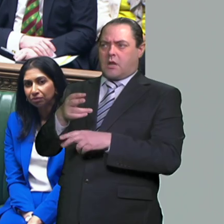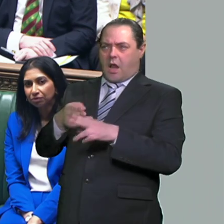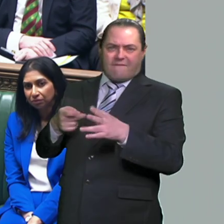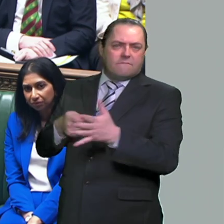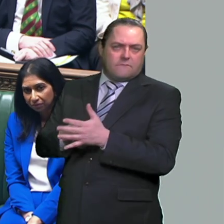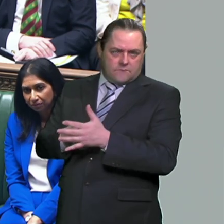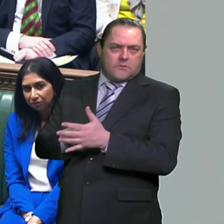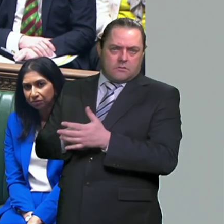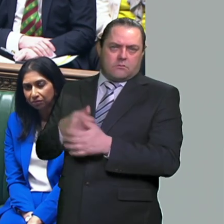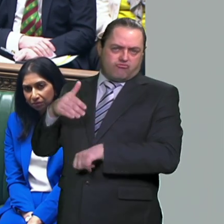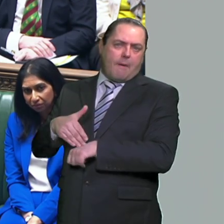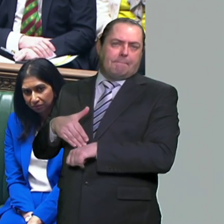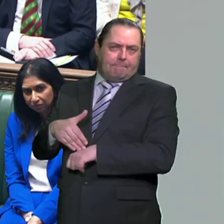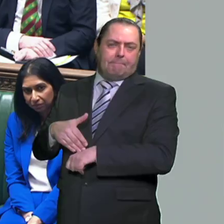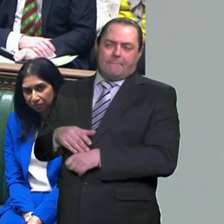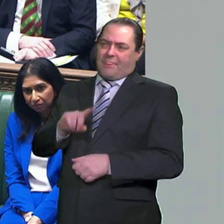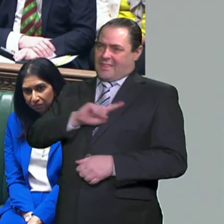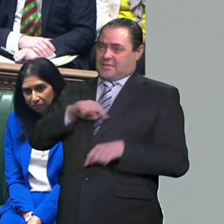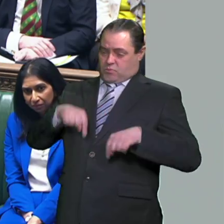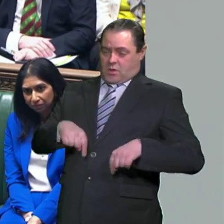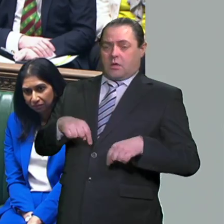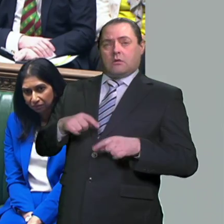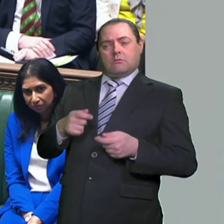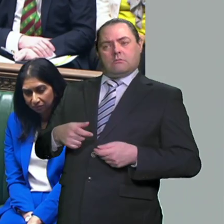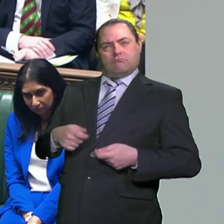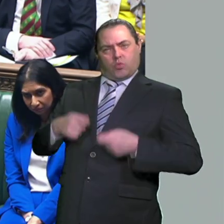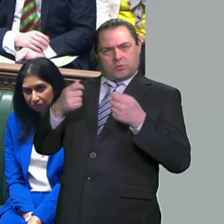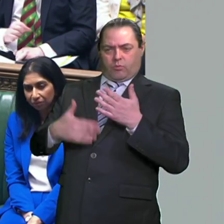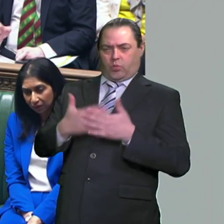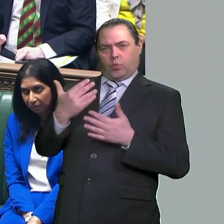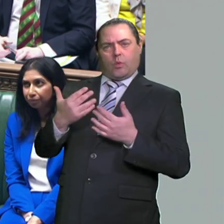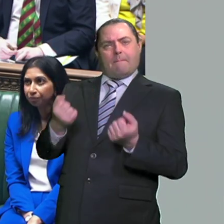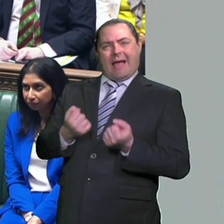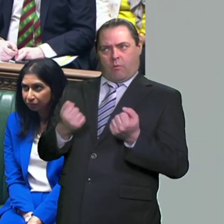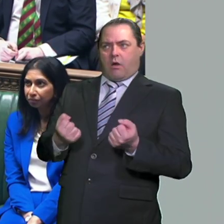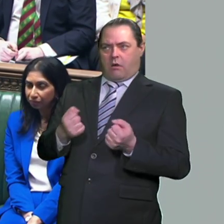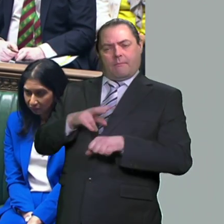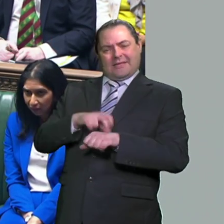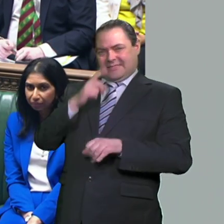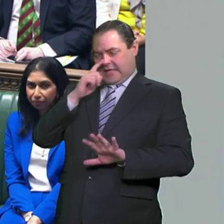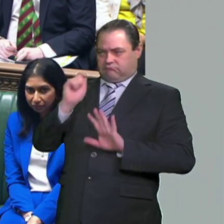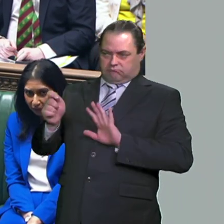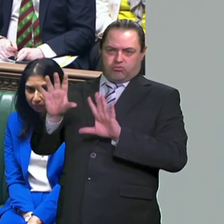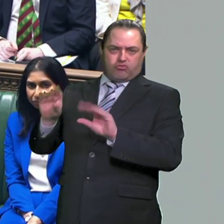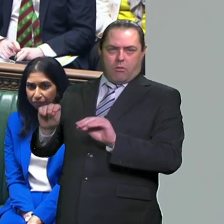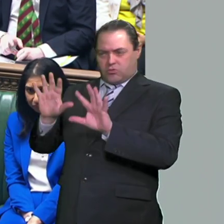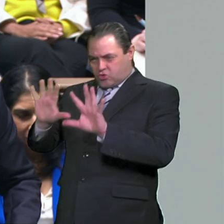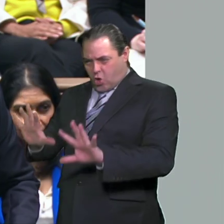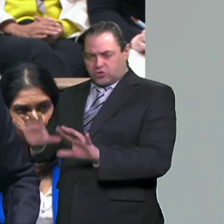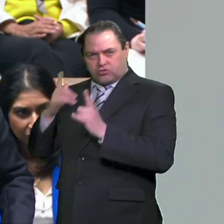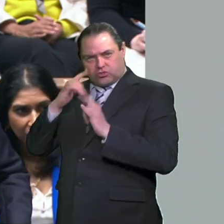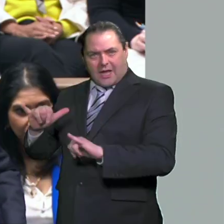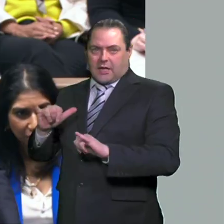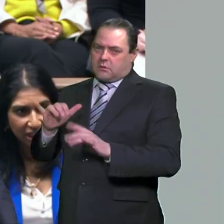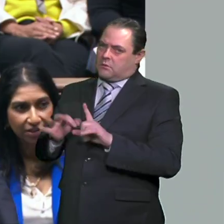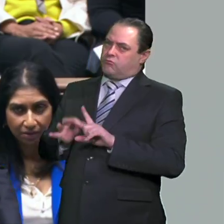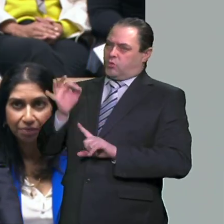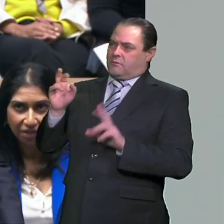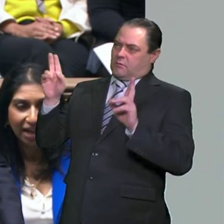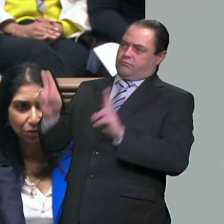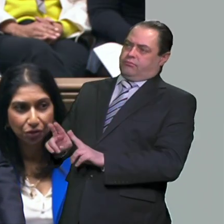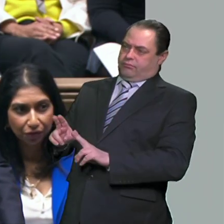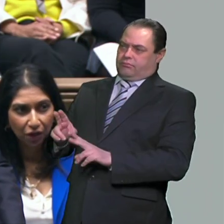That is why, for instance, this Government brought forward new powers to improve the police’s use of stop and search, which has made a major difference.